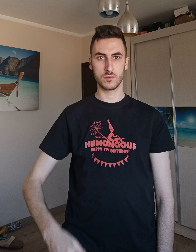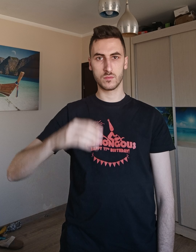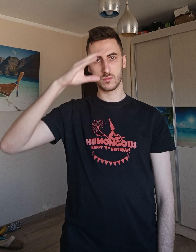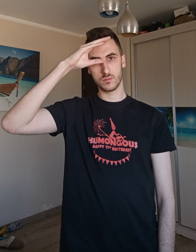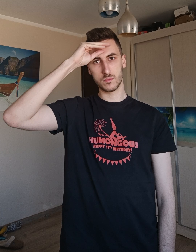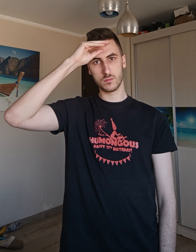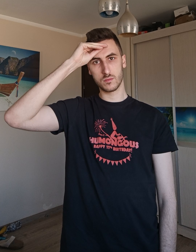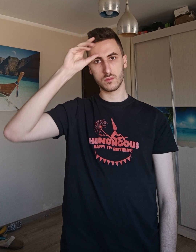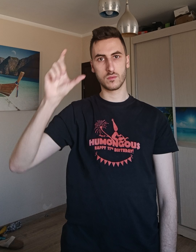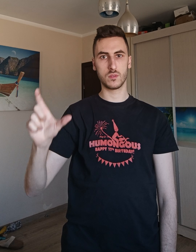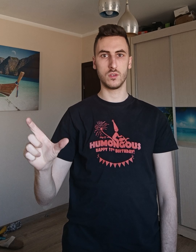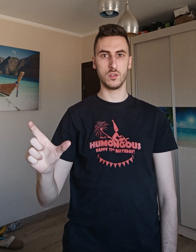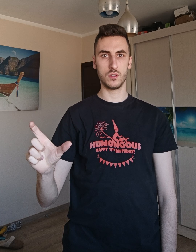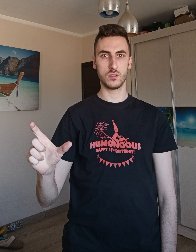איש